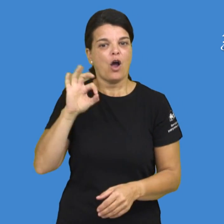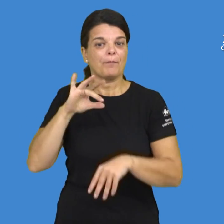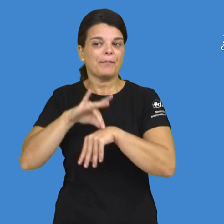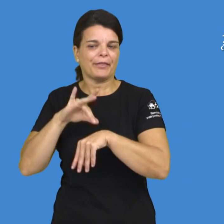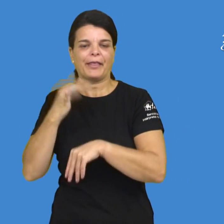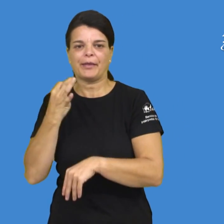enfermo